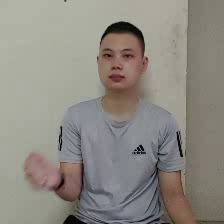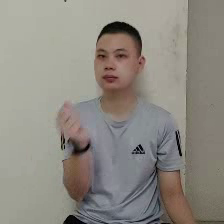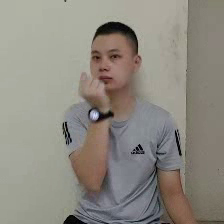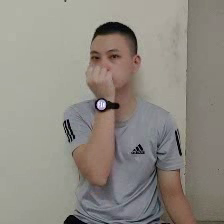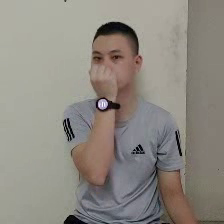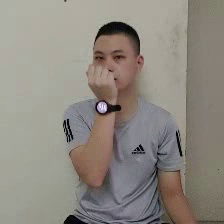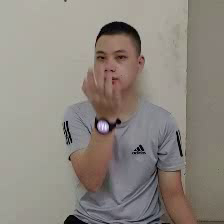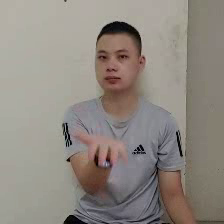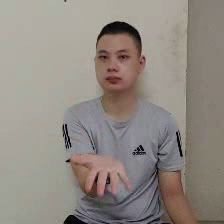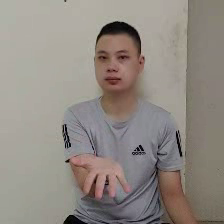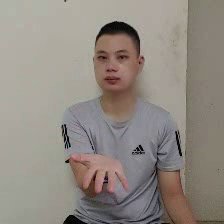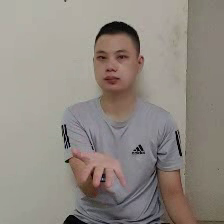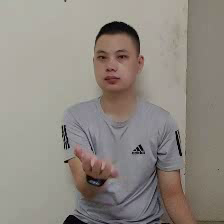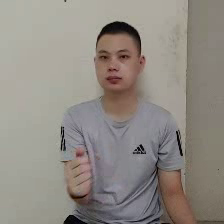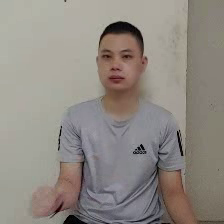Cảm ơn